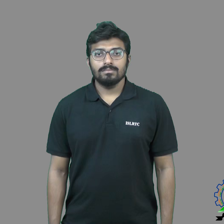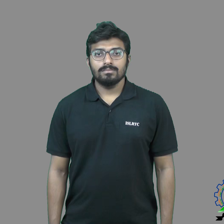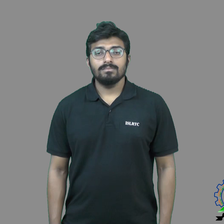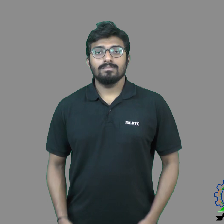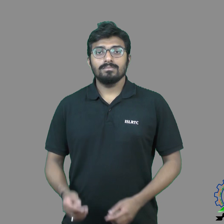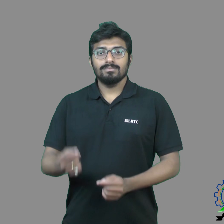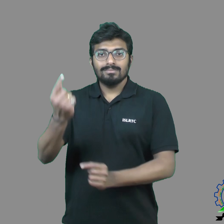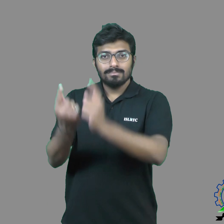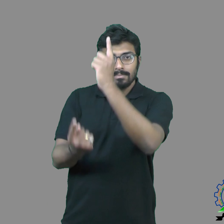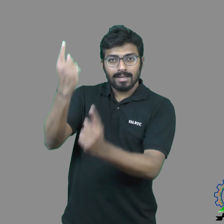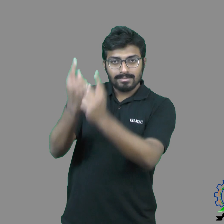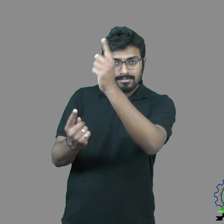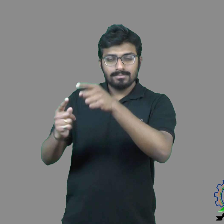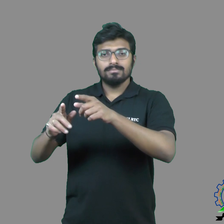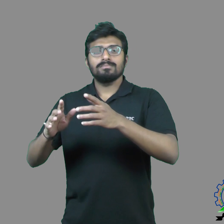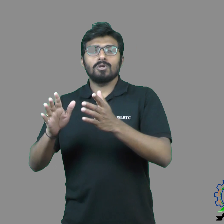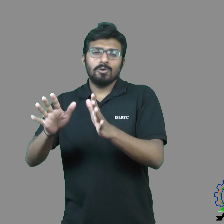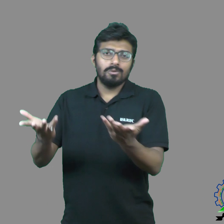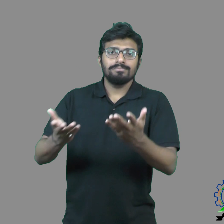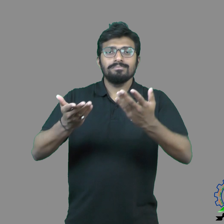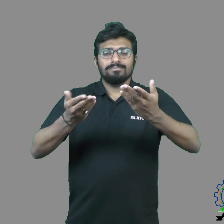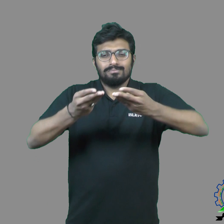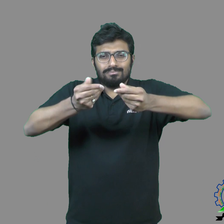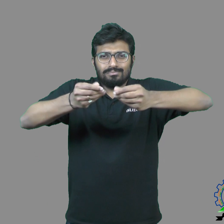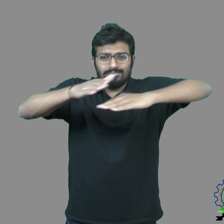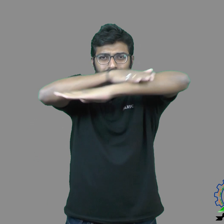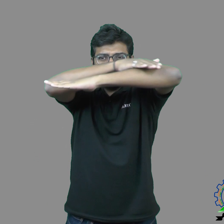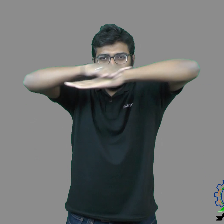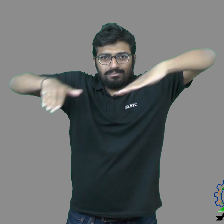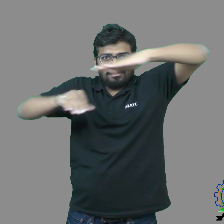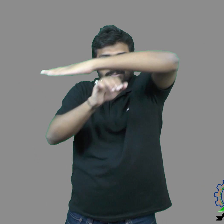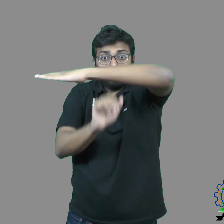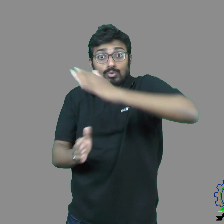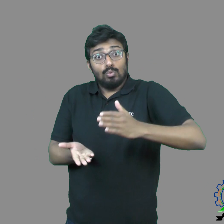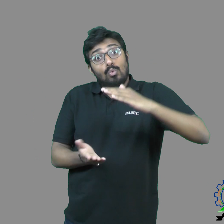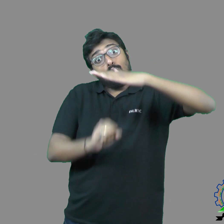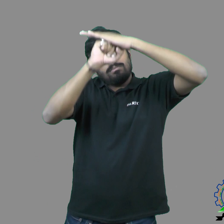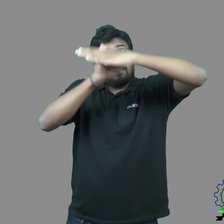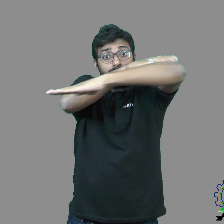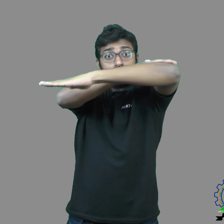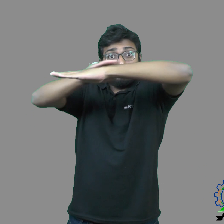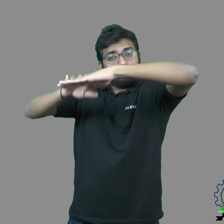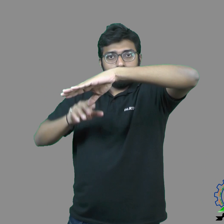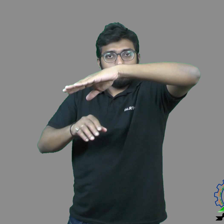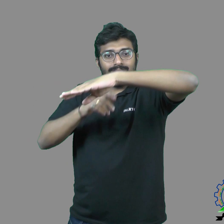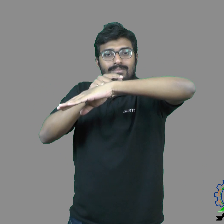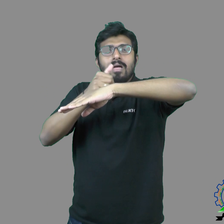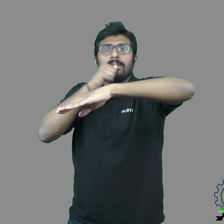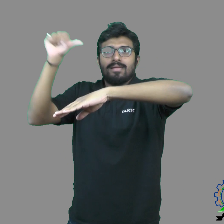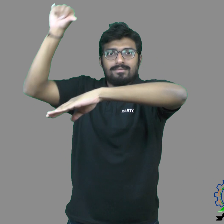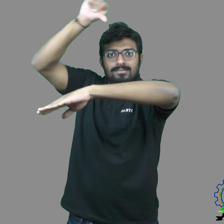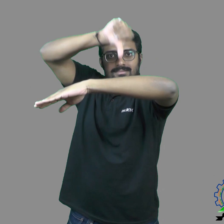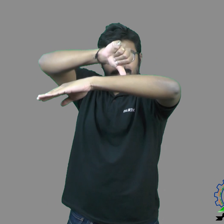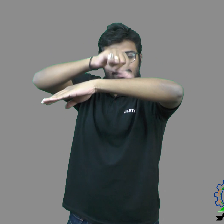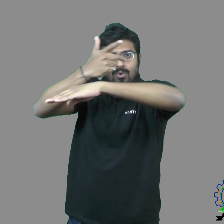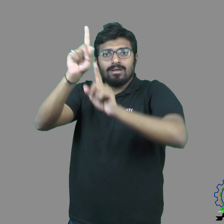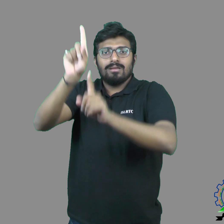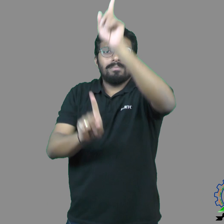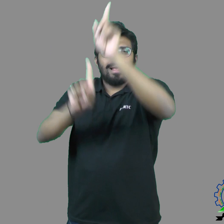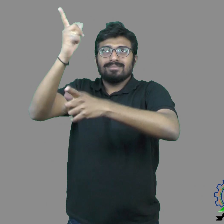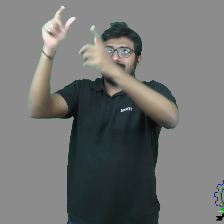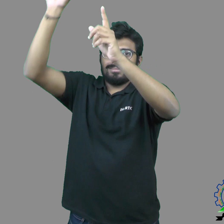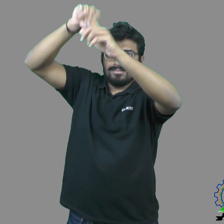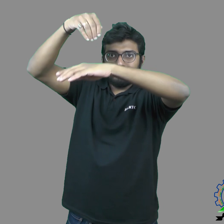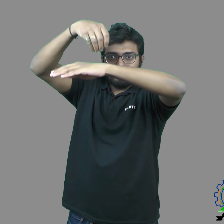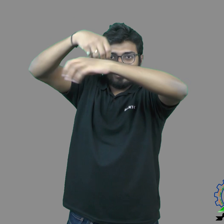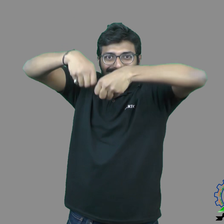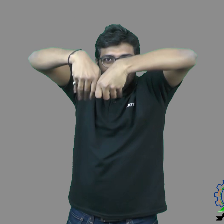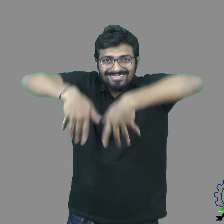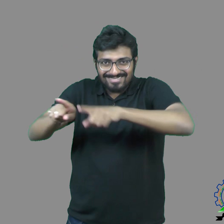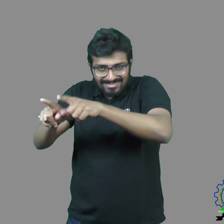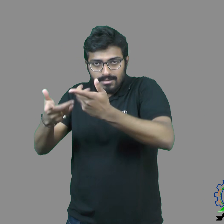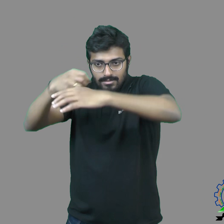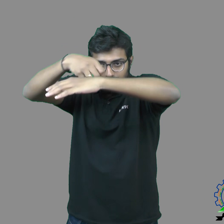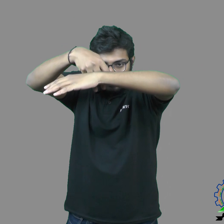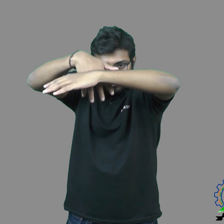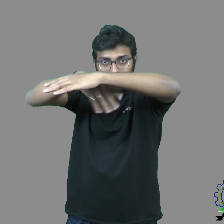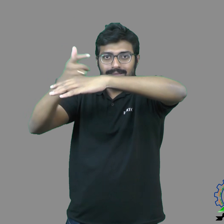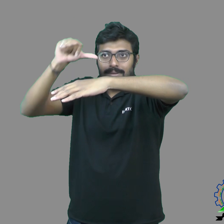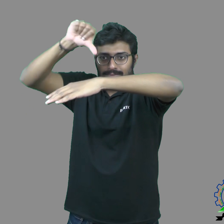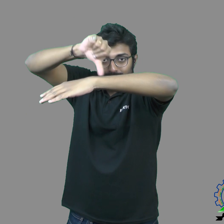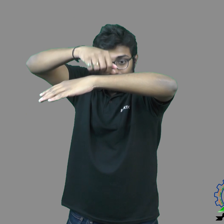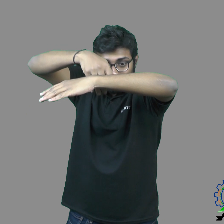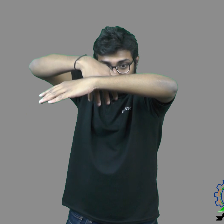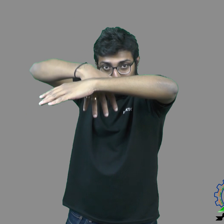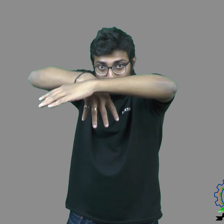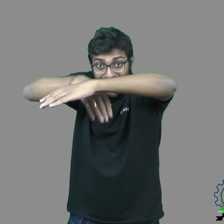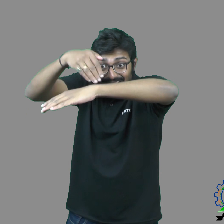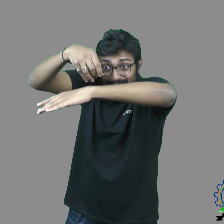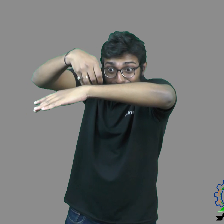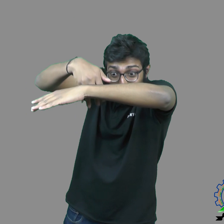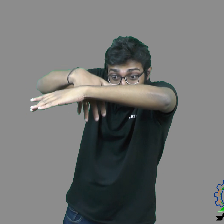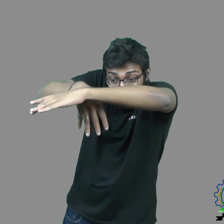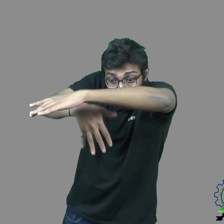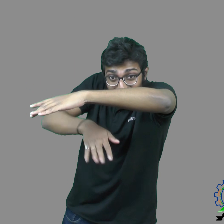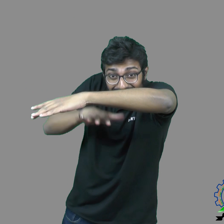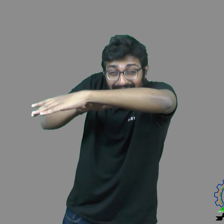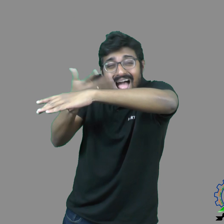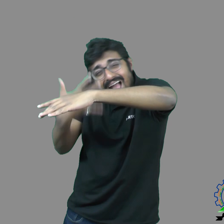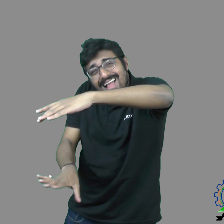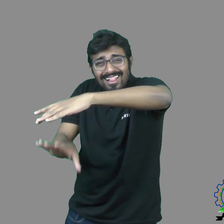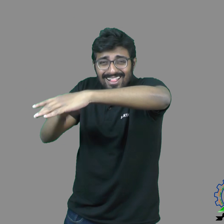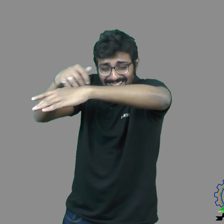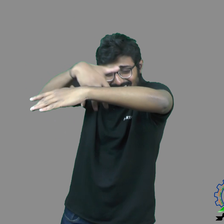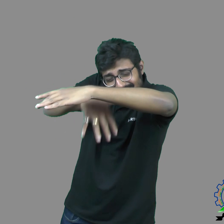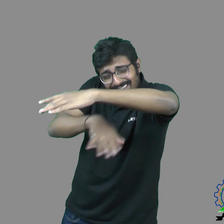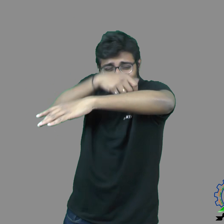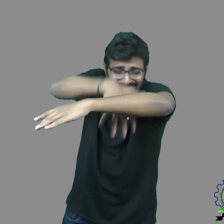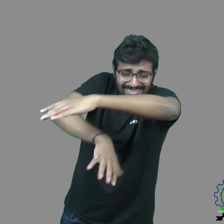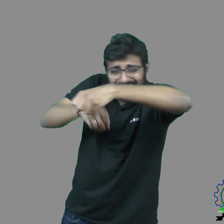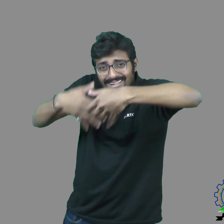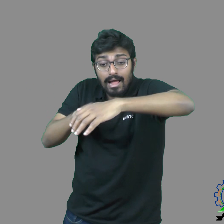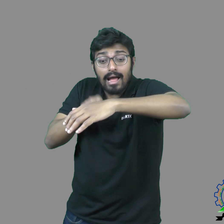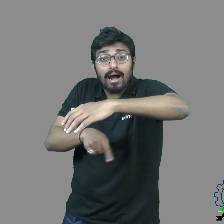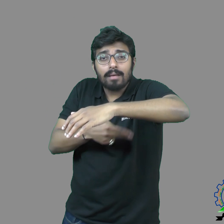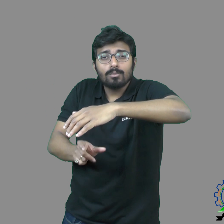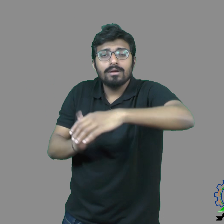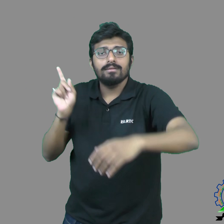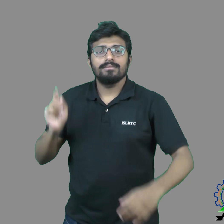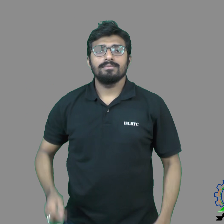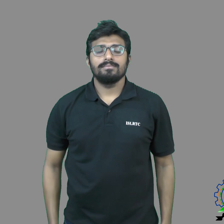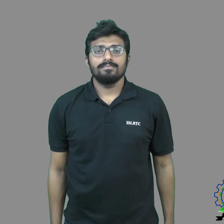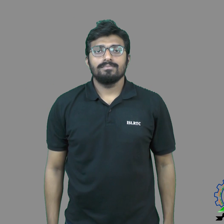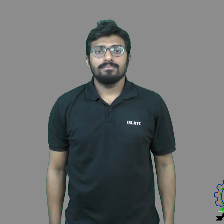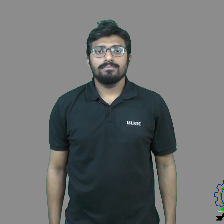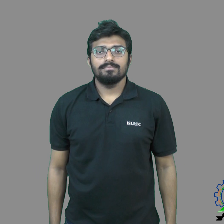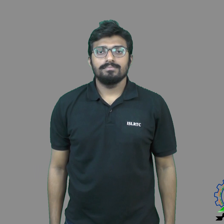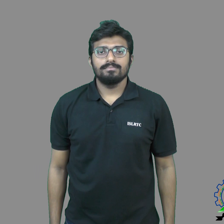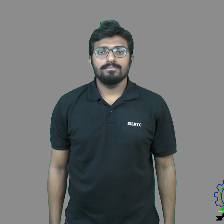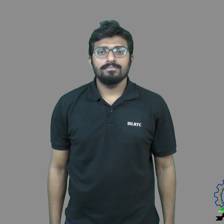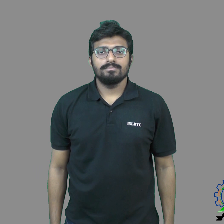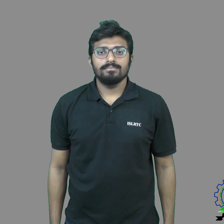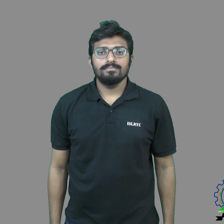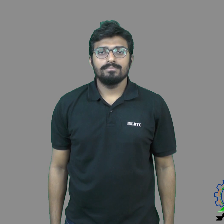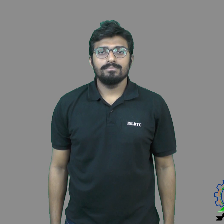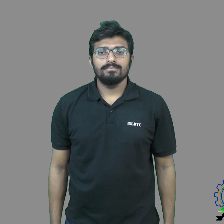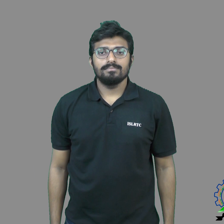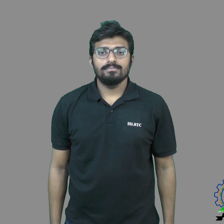Infiltration